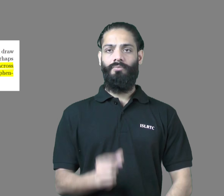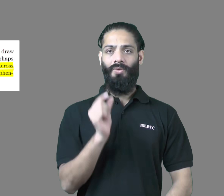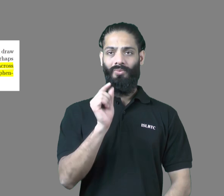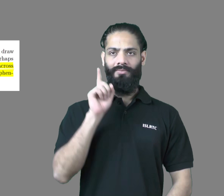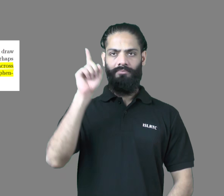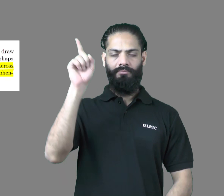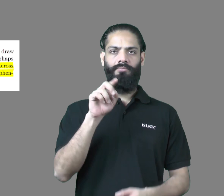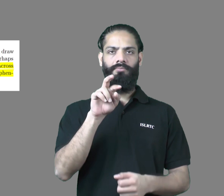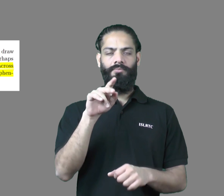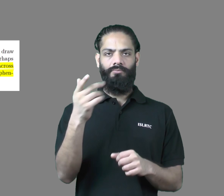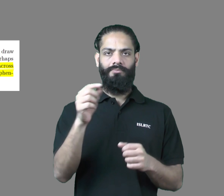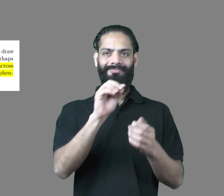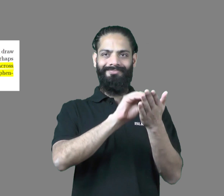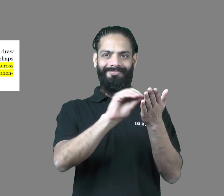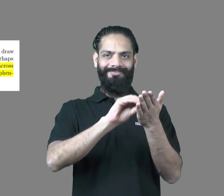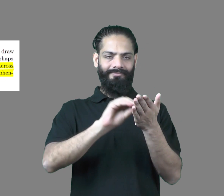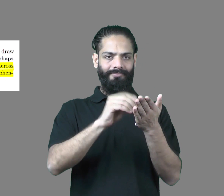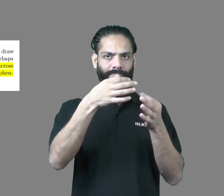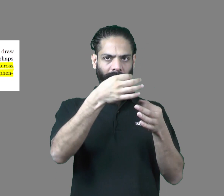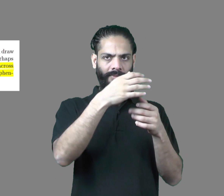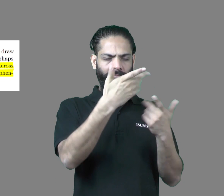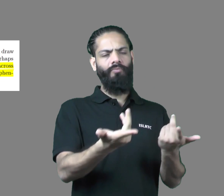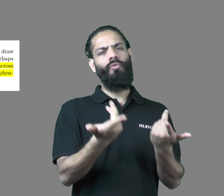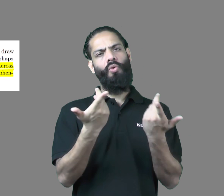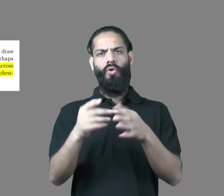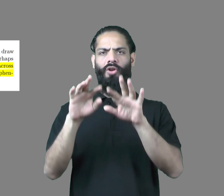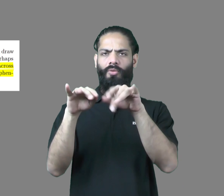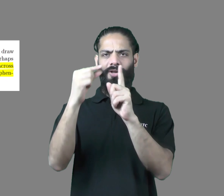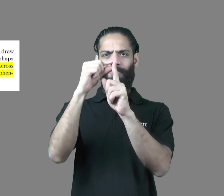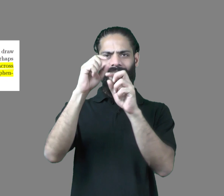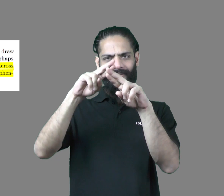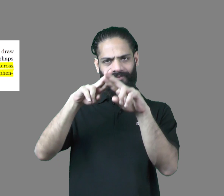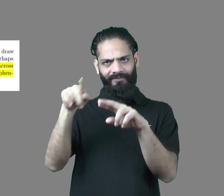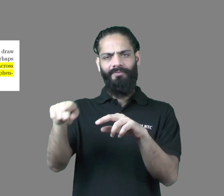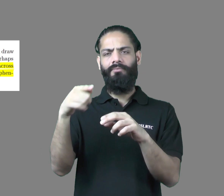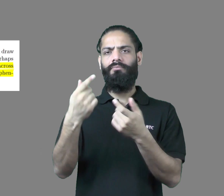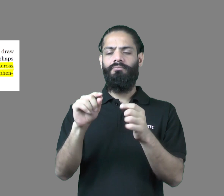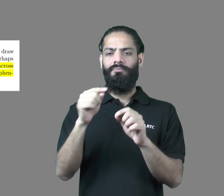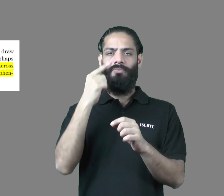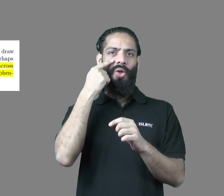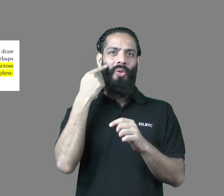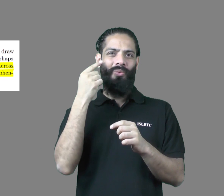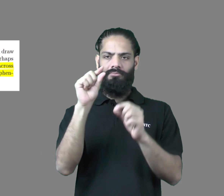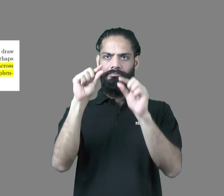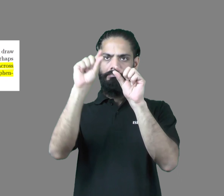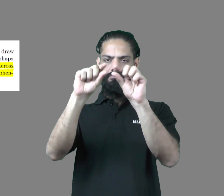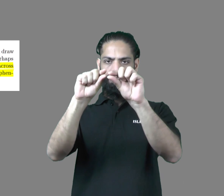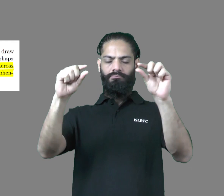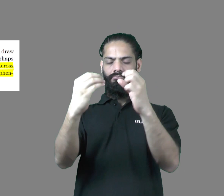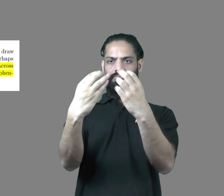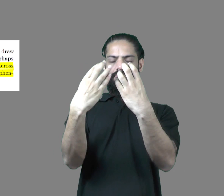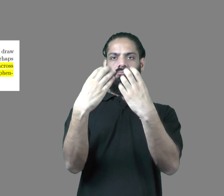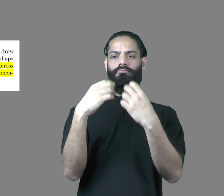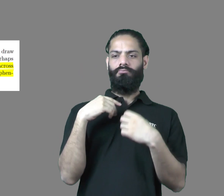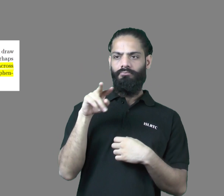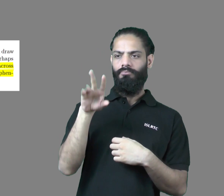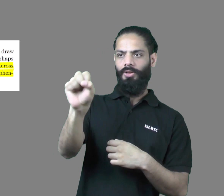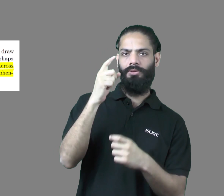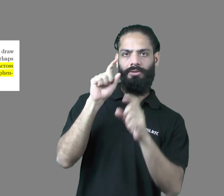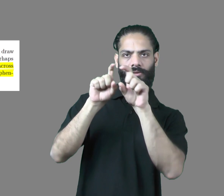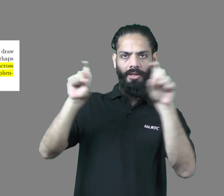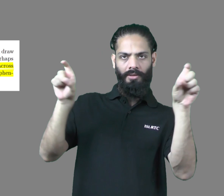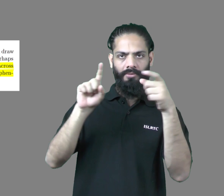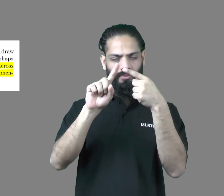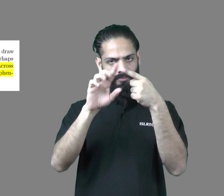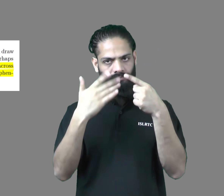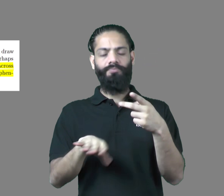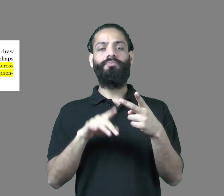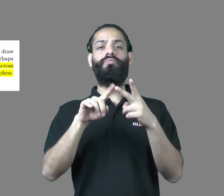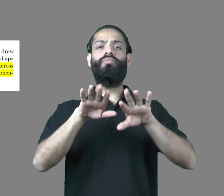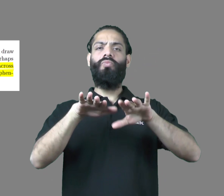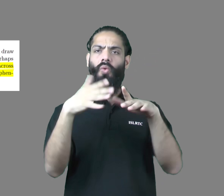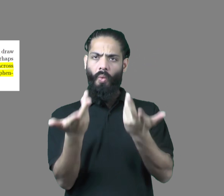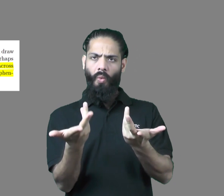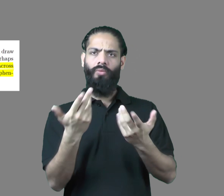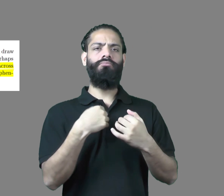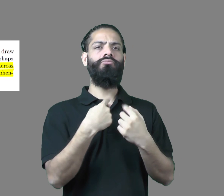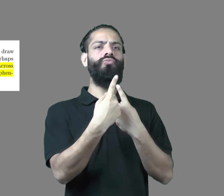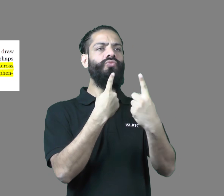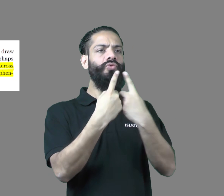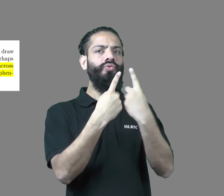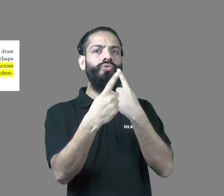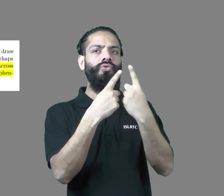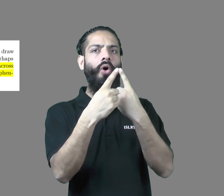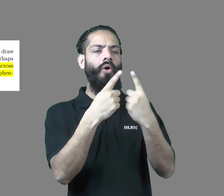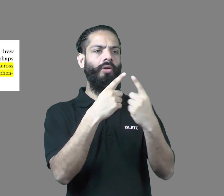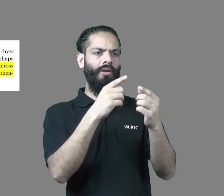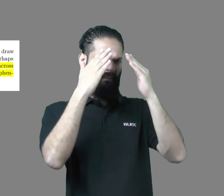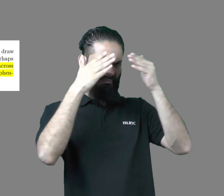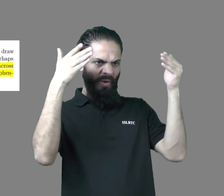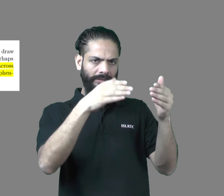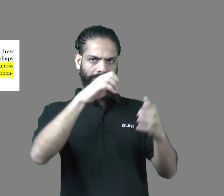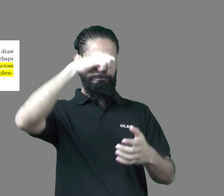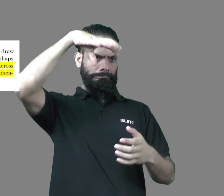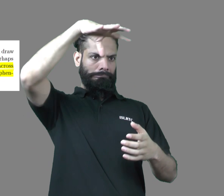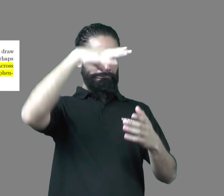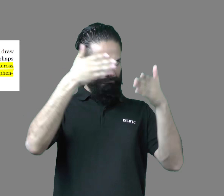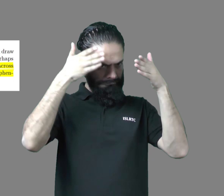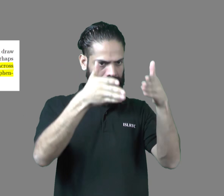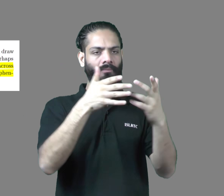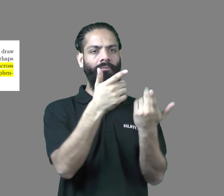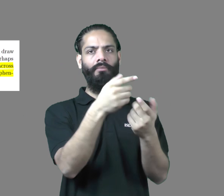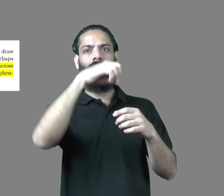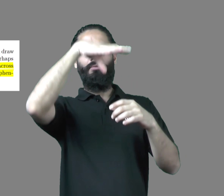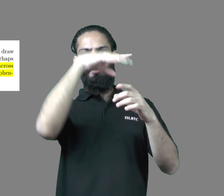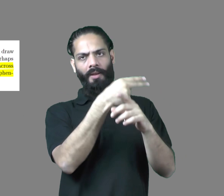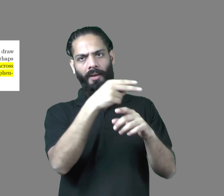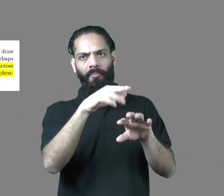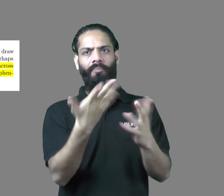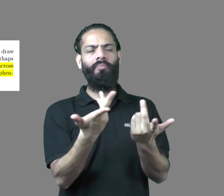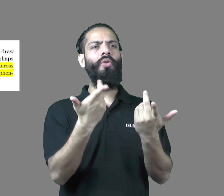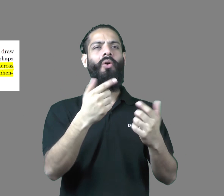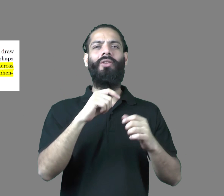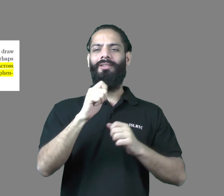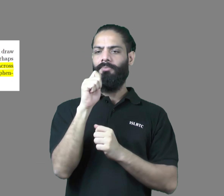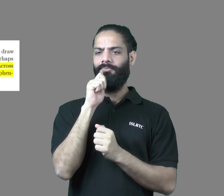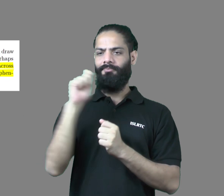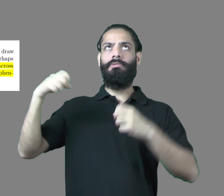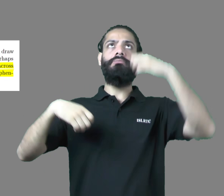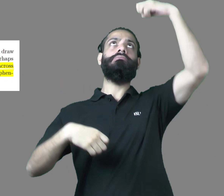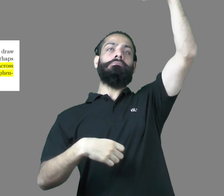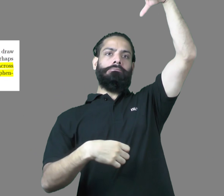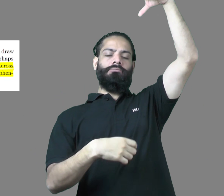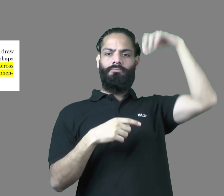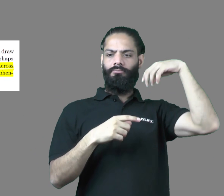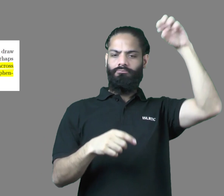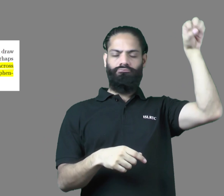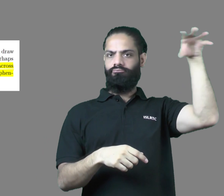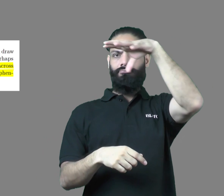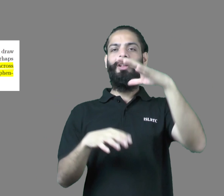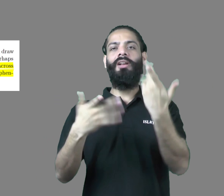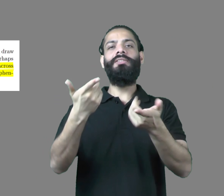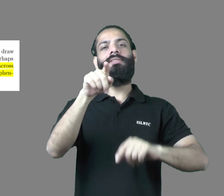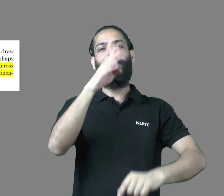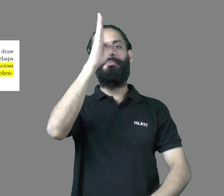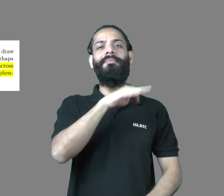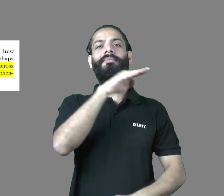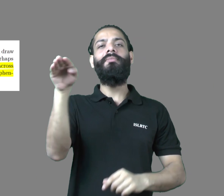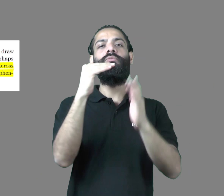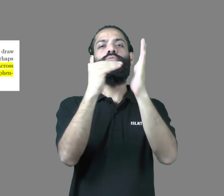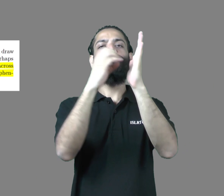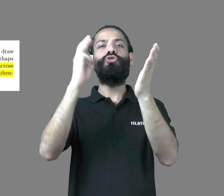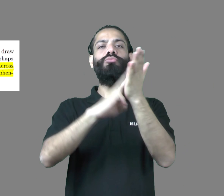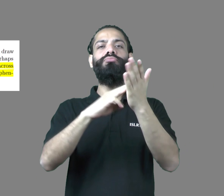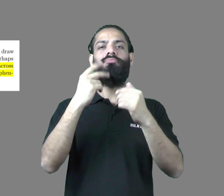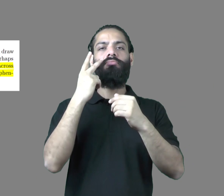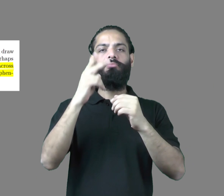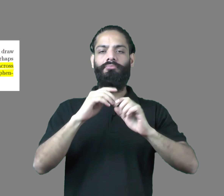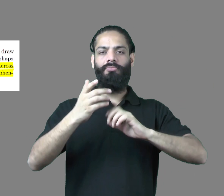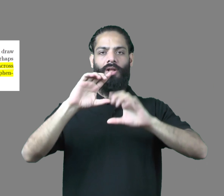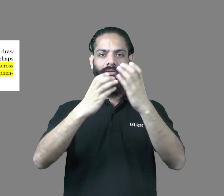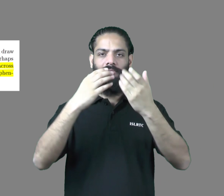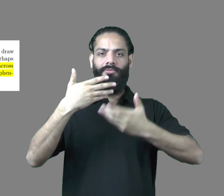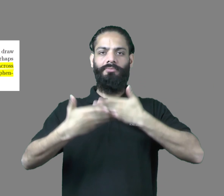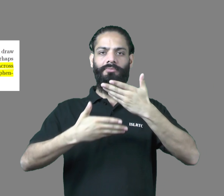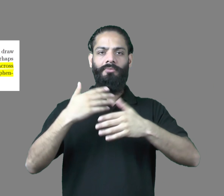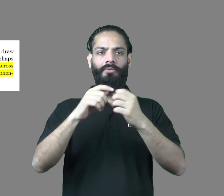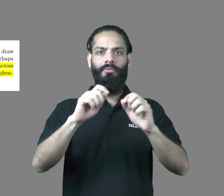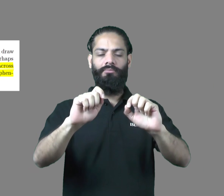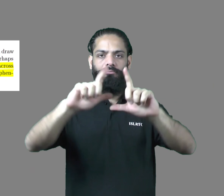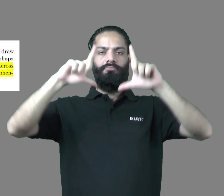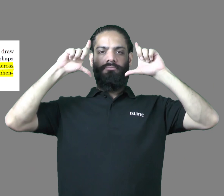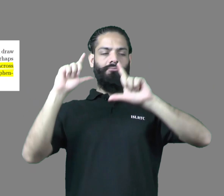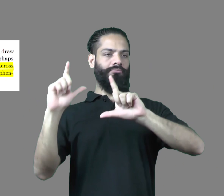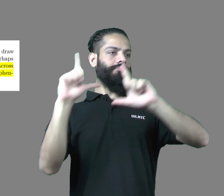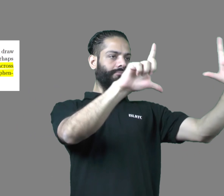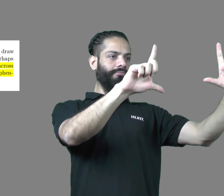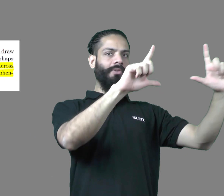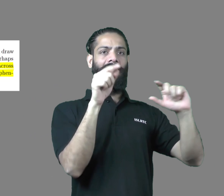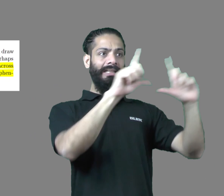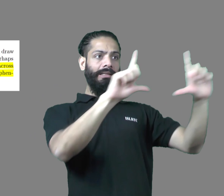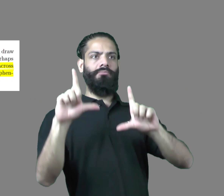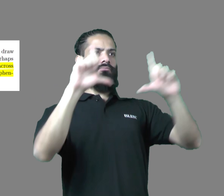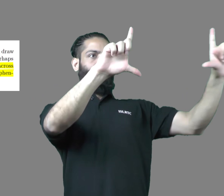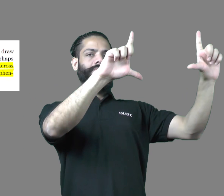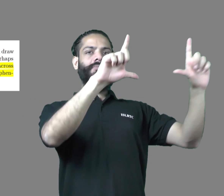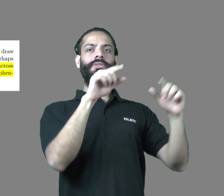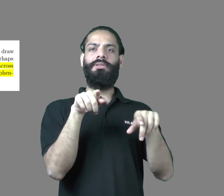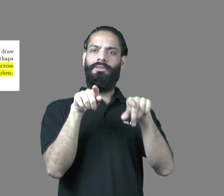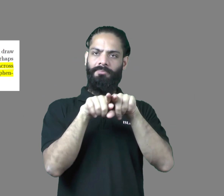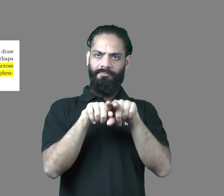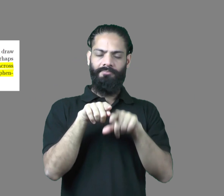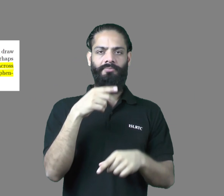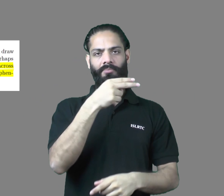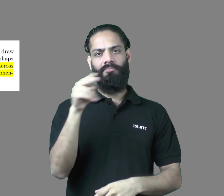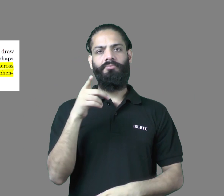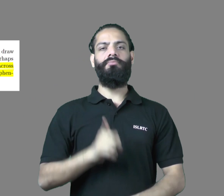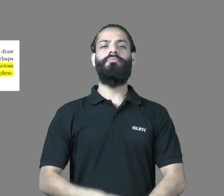Highlight